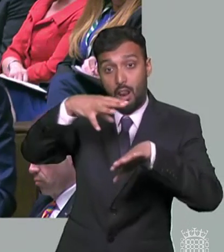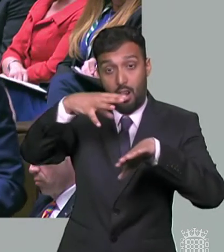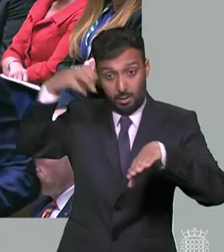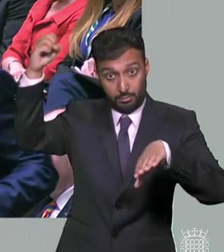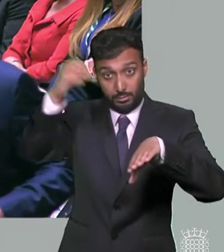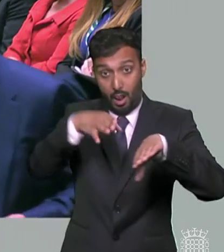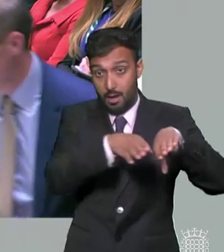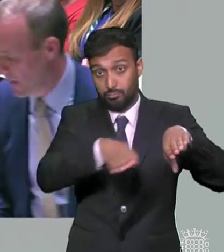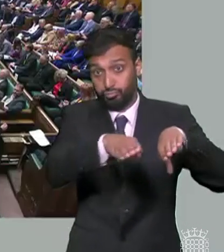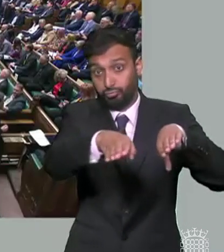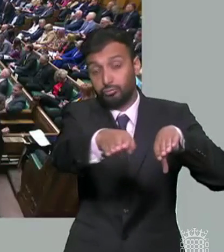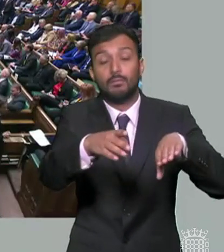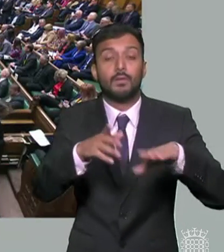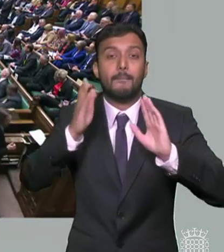His point is well made.